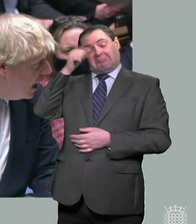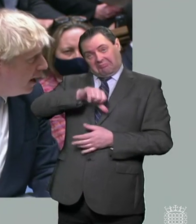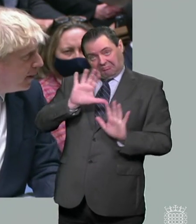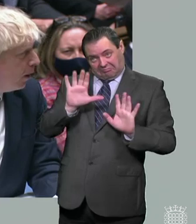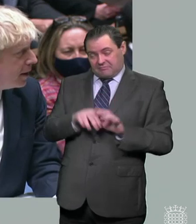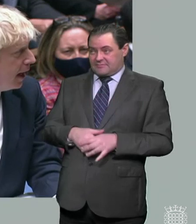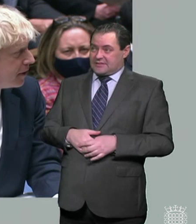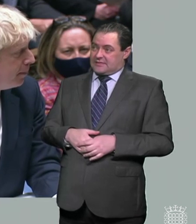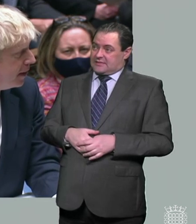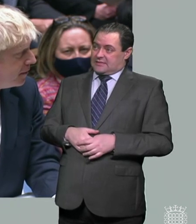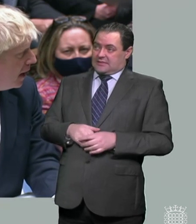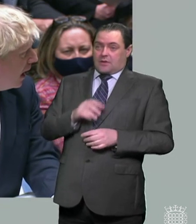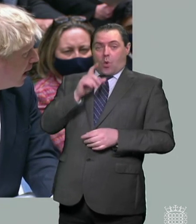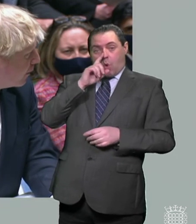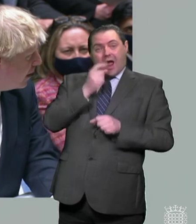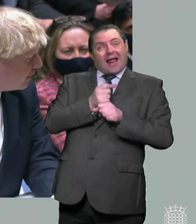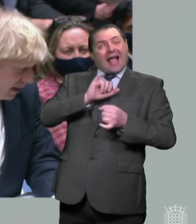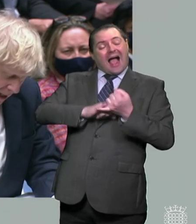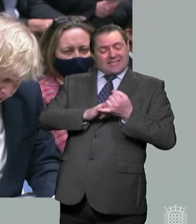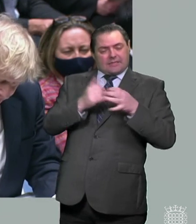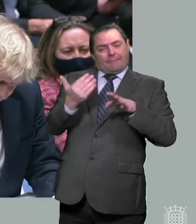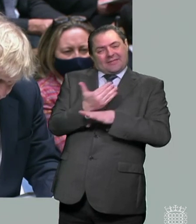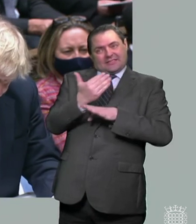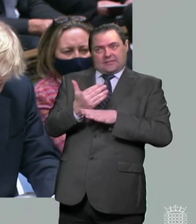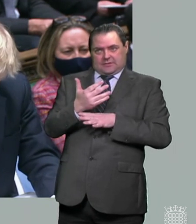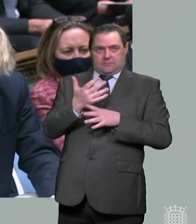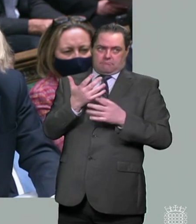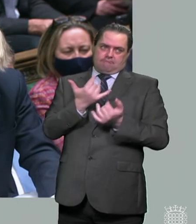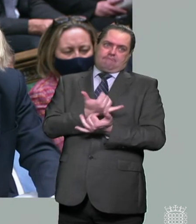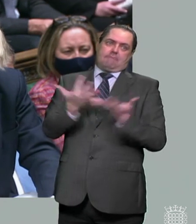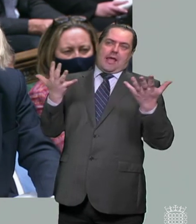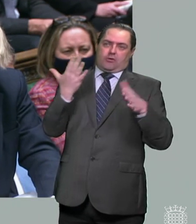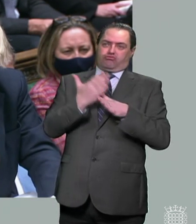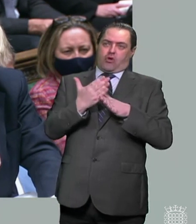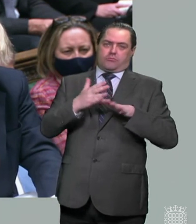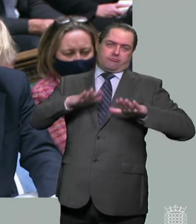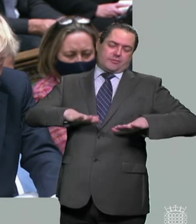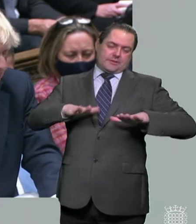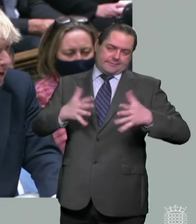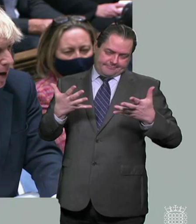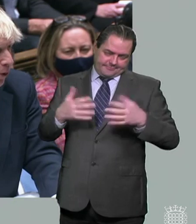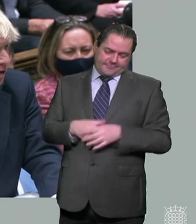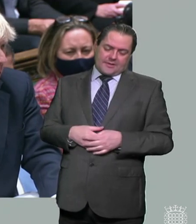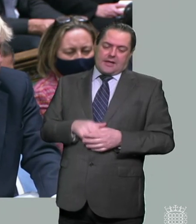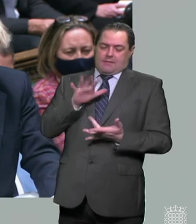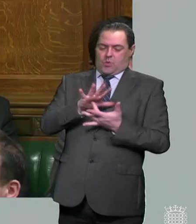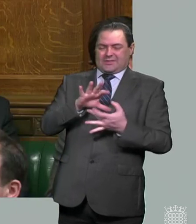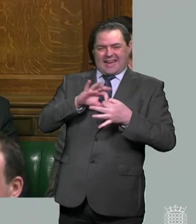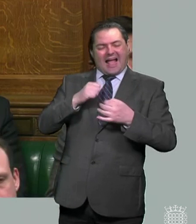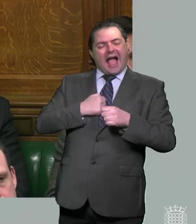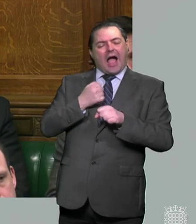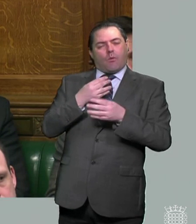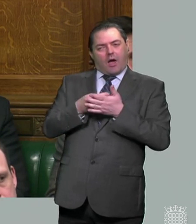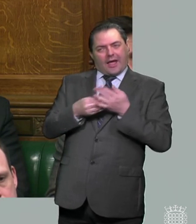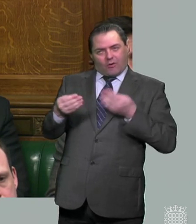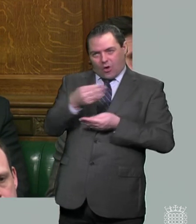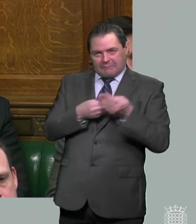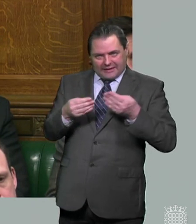The oil and gas companies create hundreds of thousands of jobs in the UK, and they are very important to our economy.